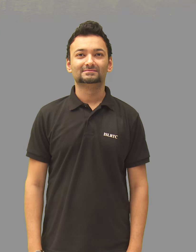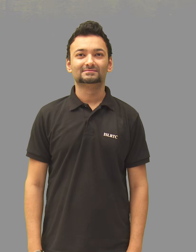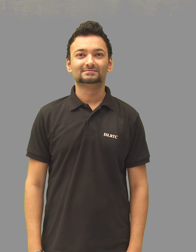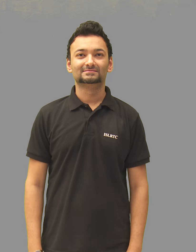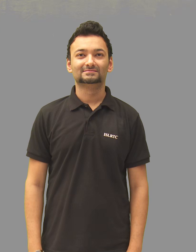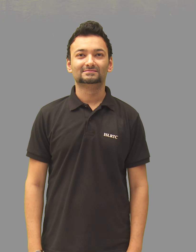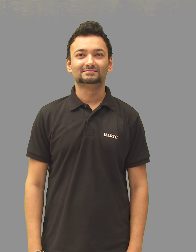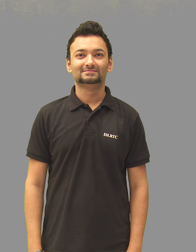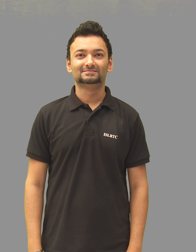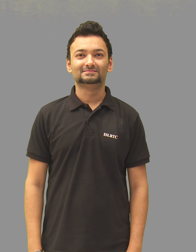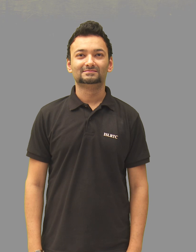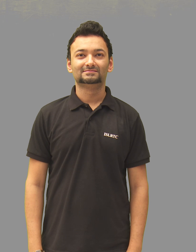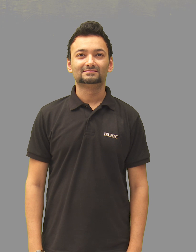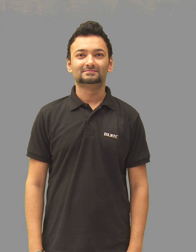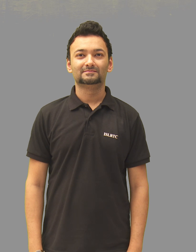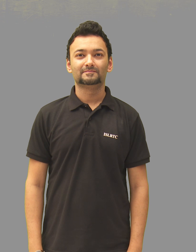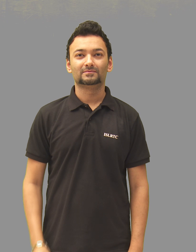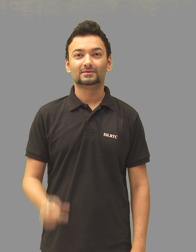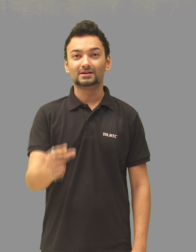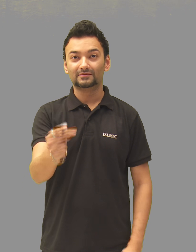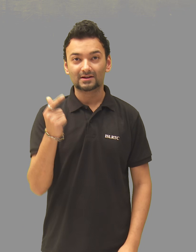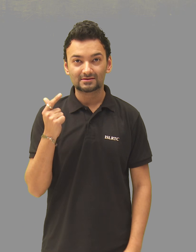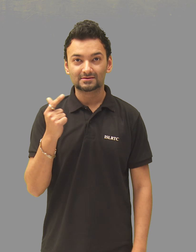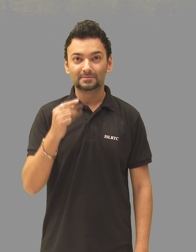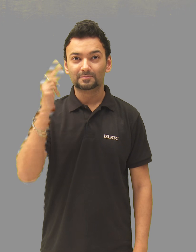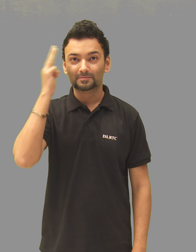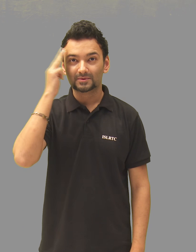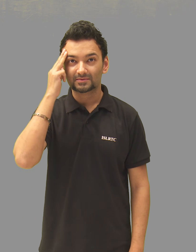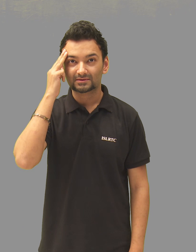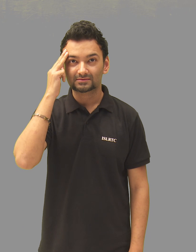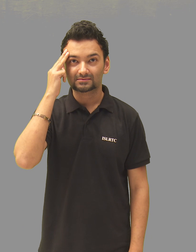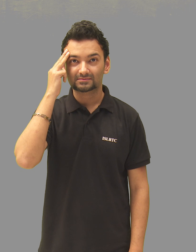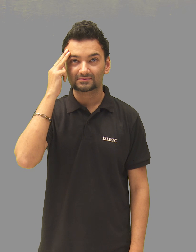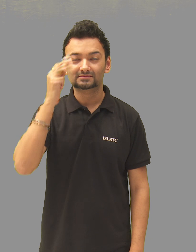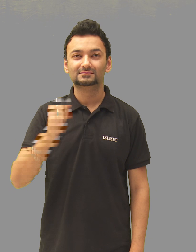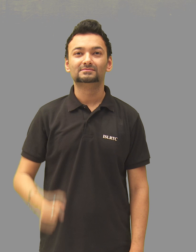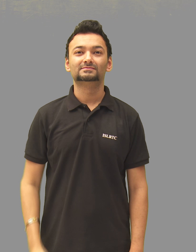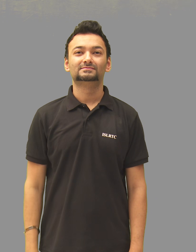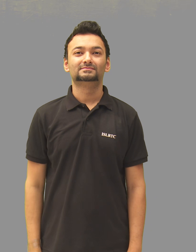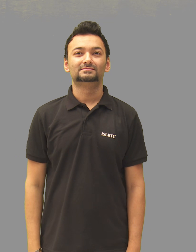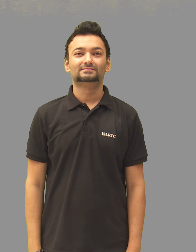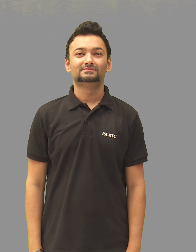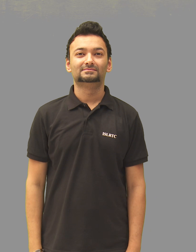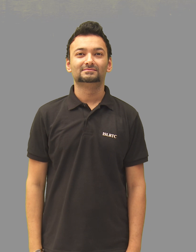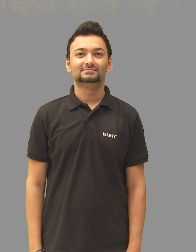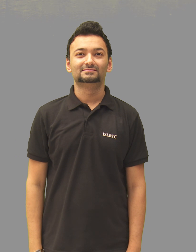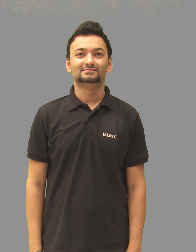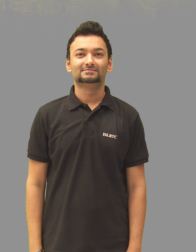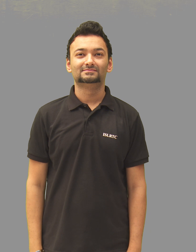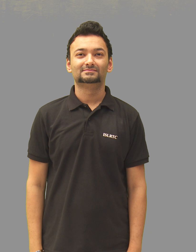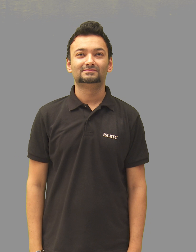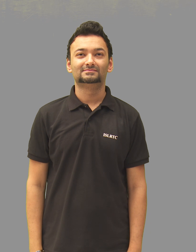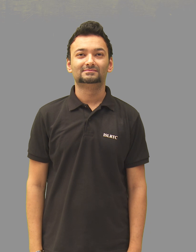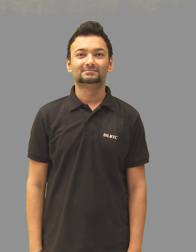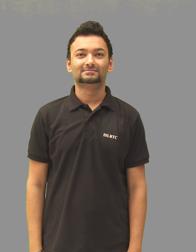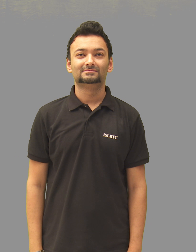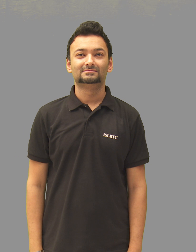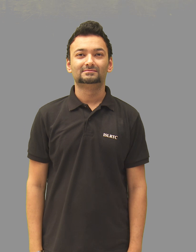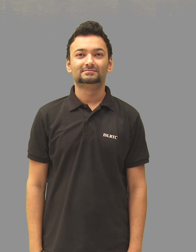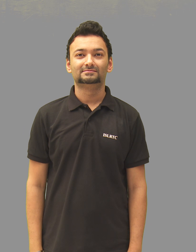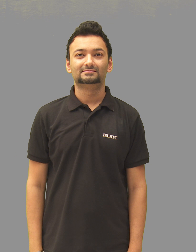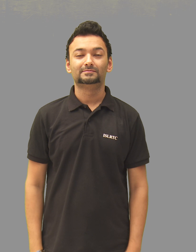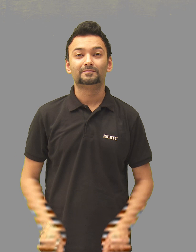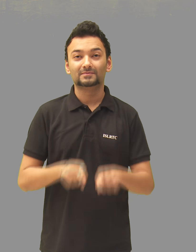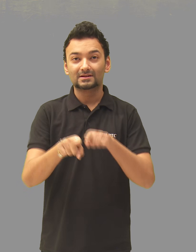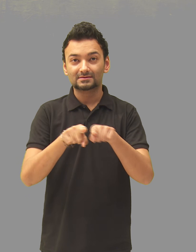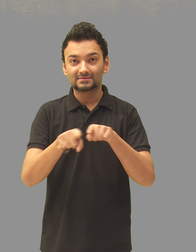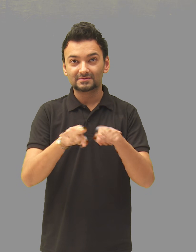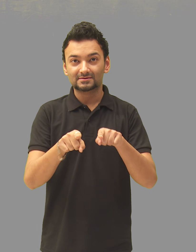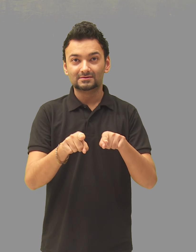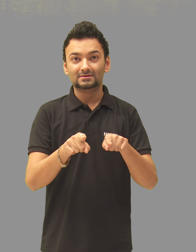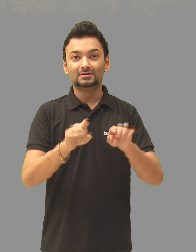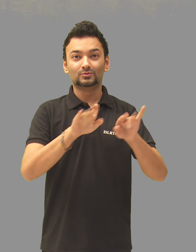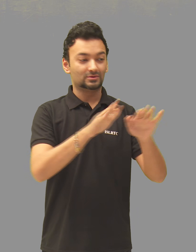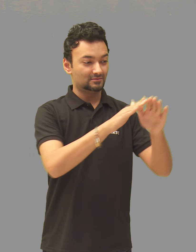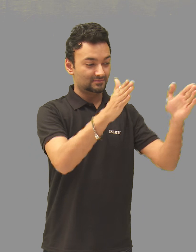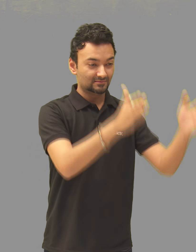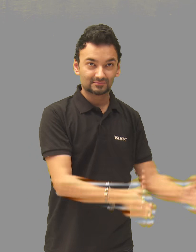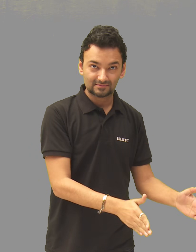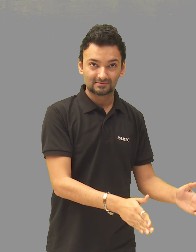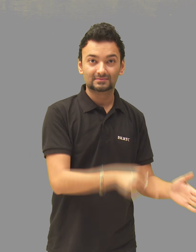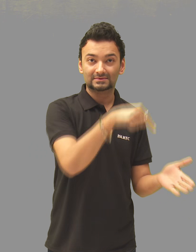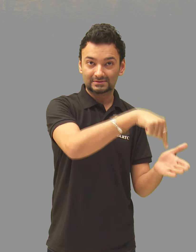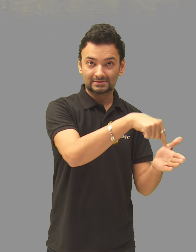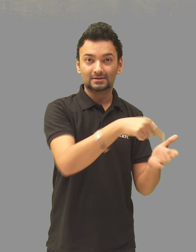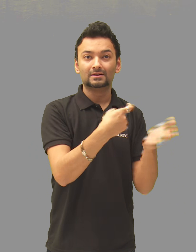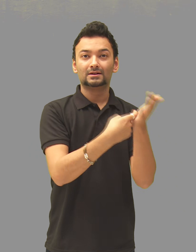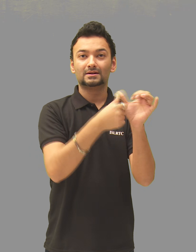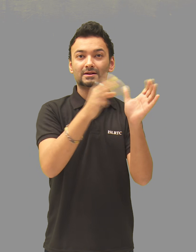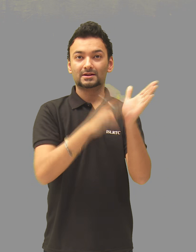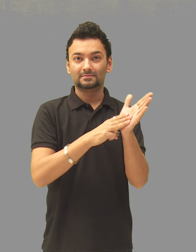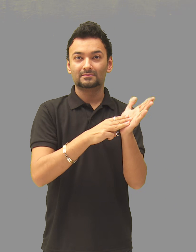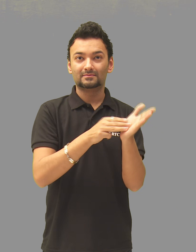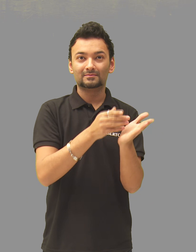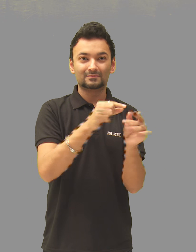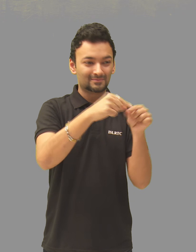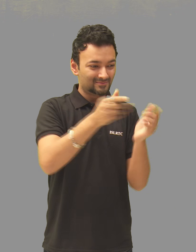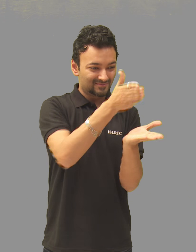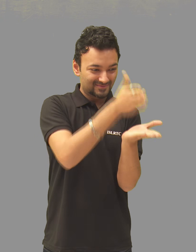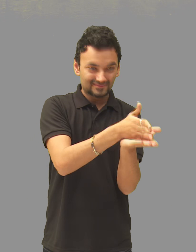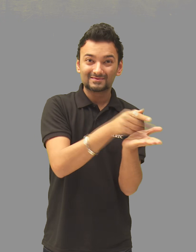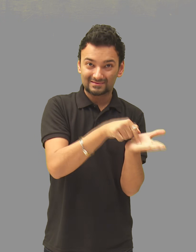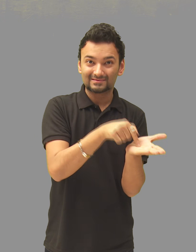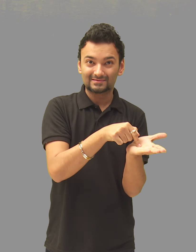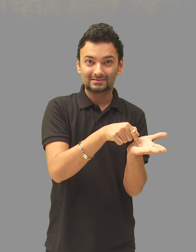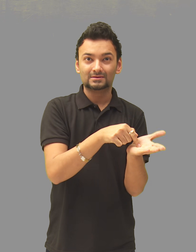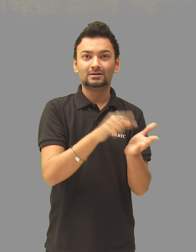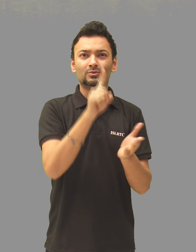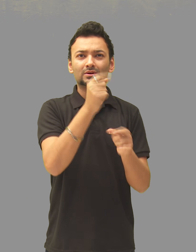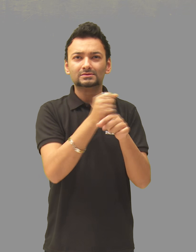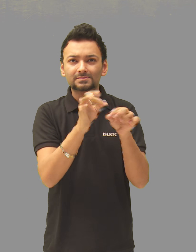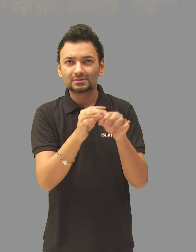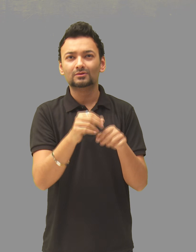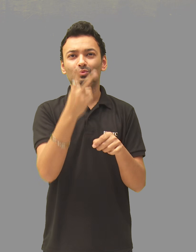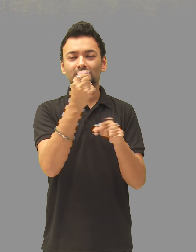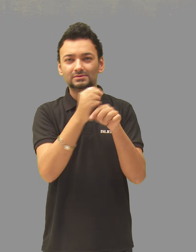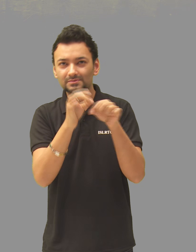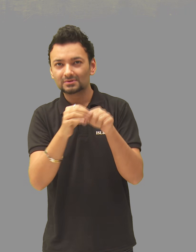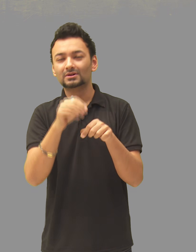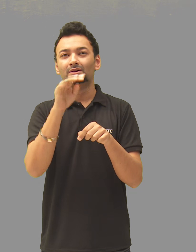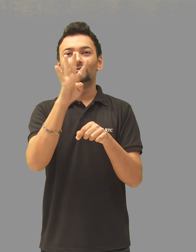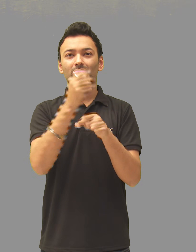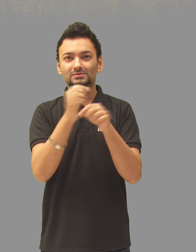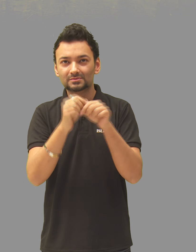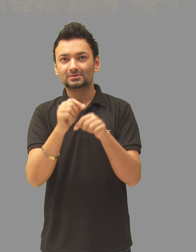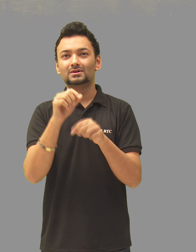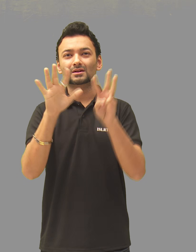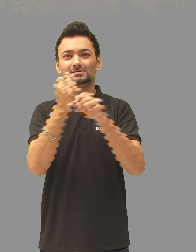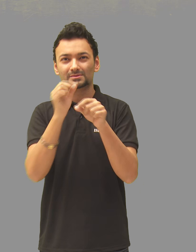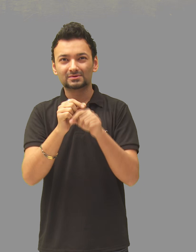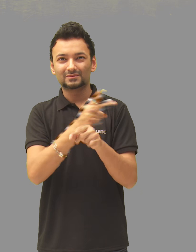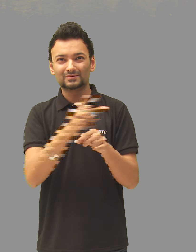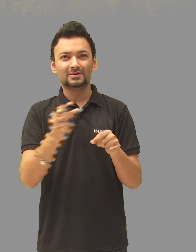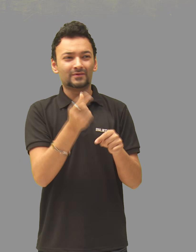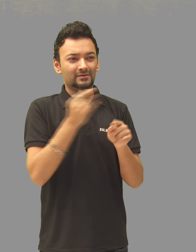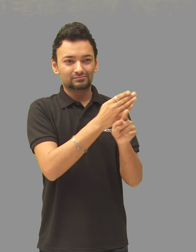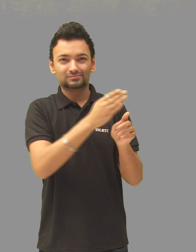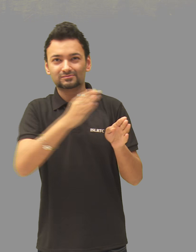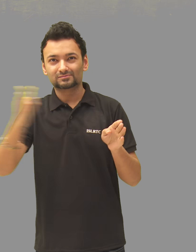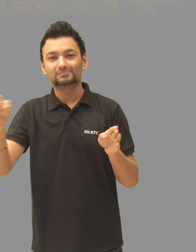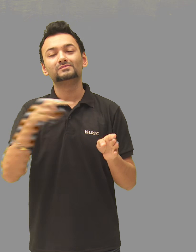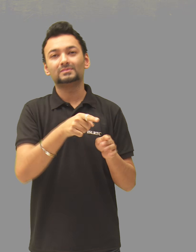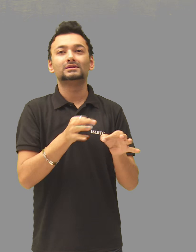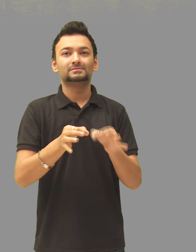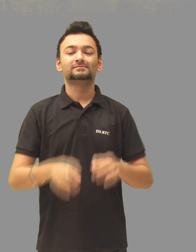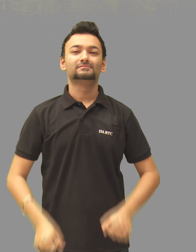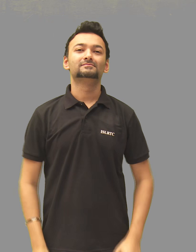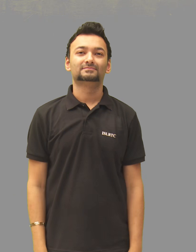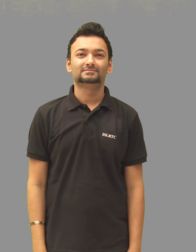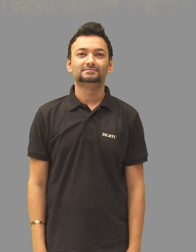Physical Memory